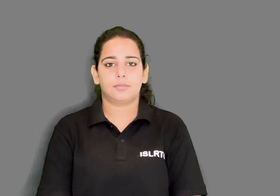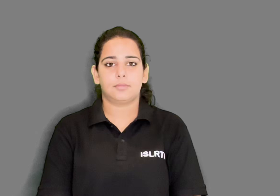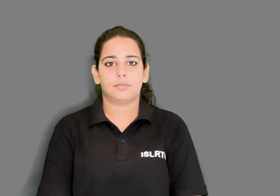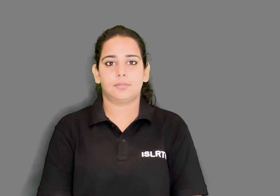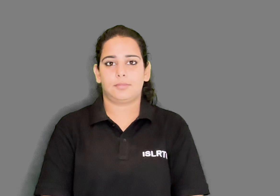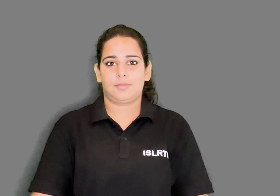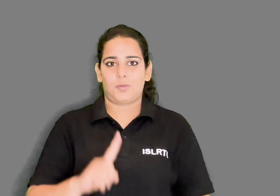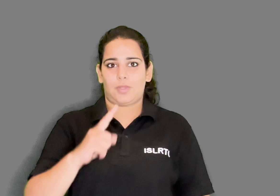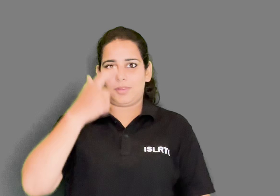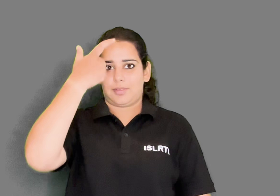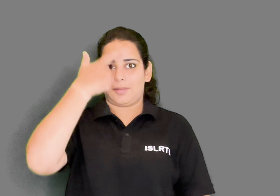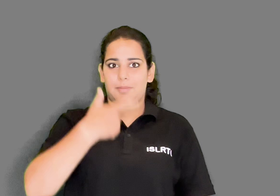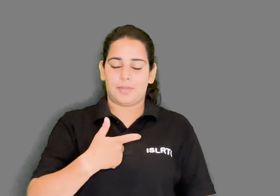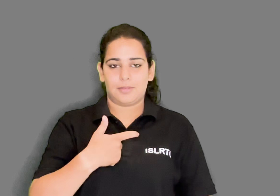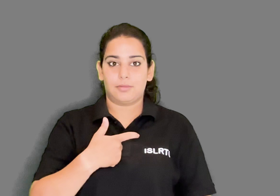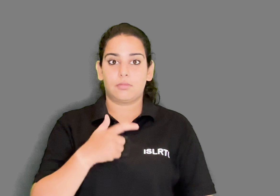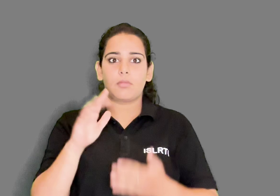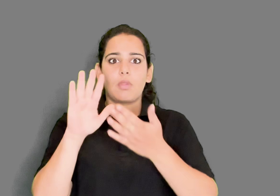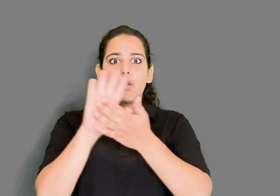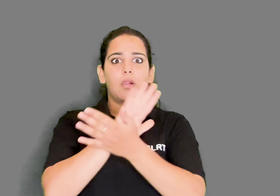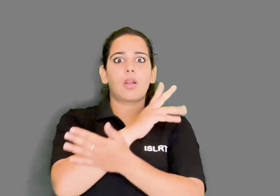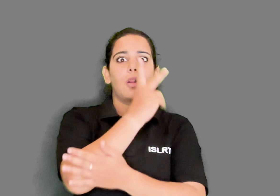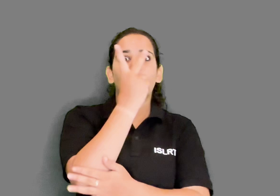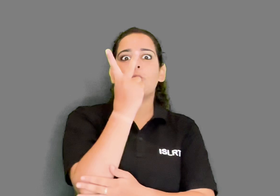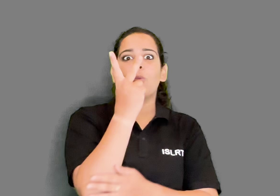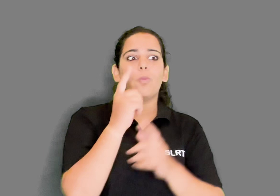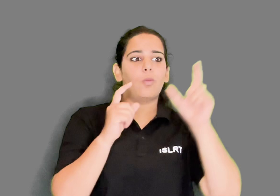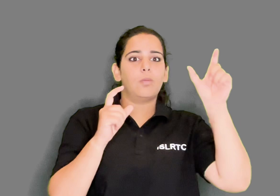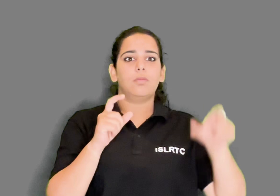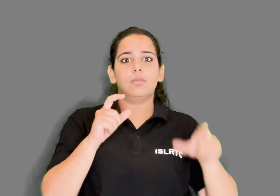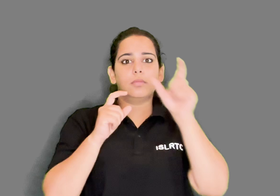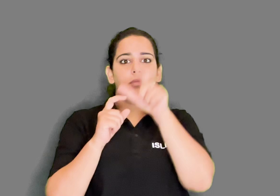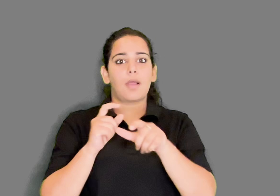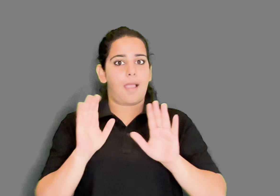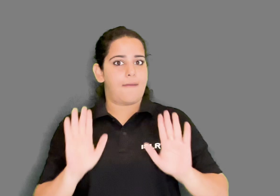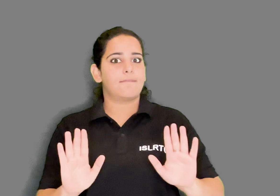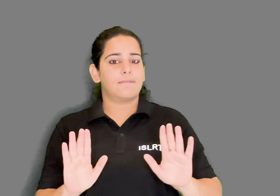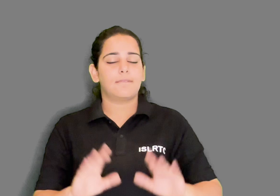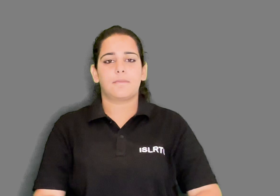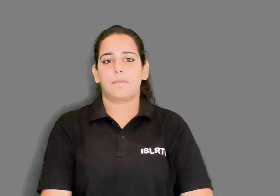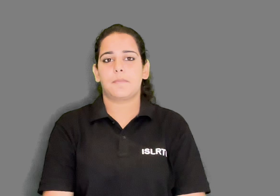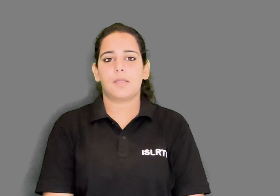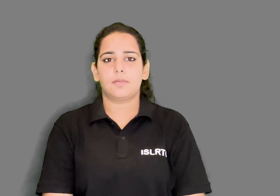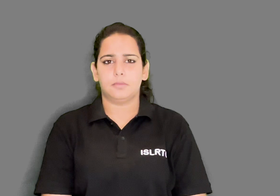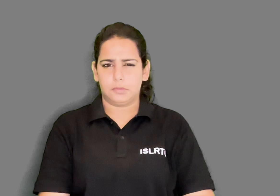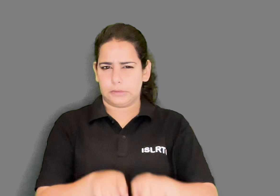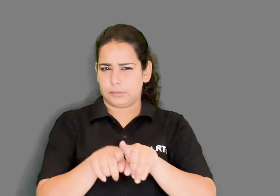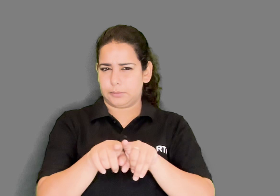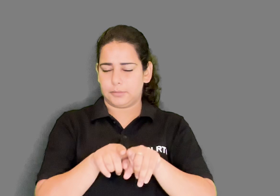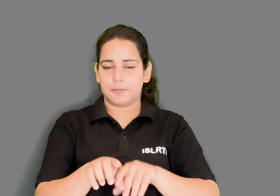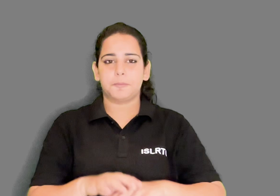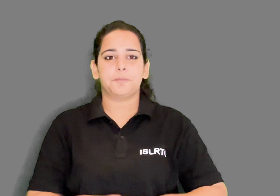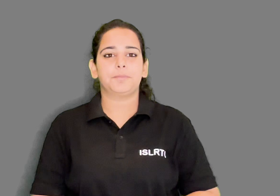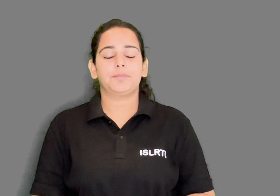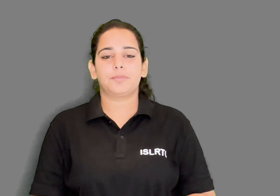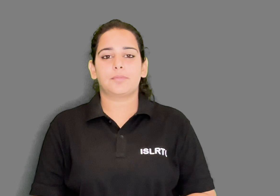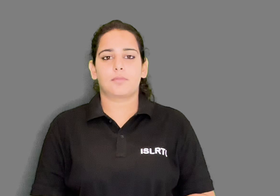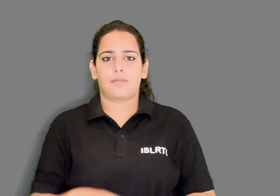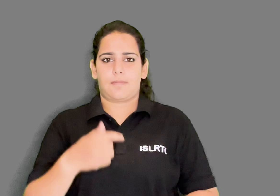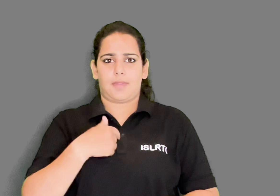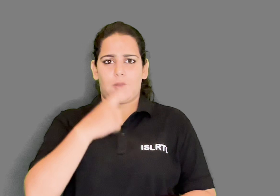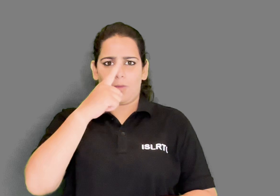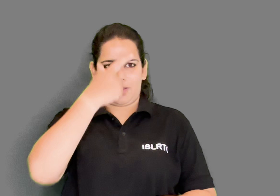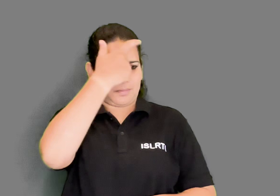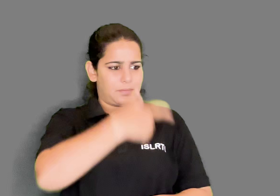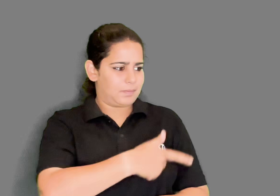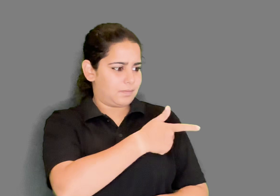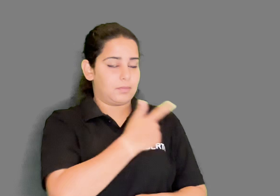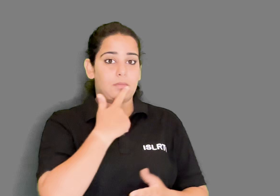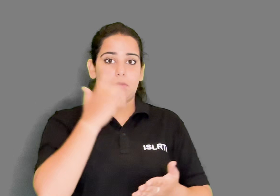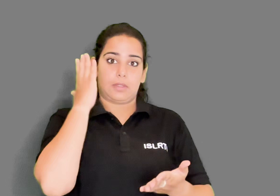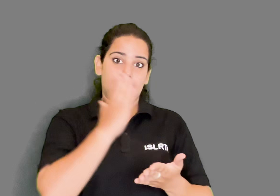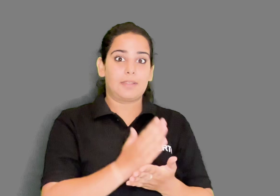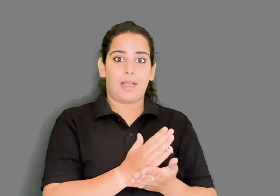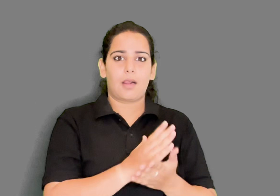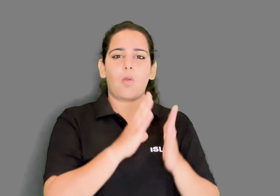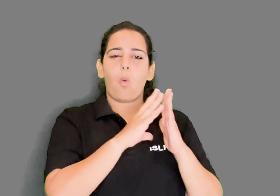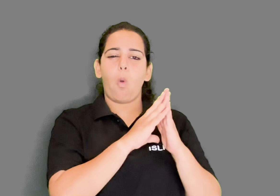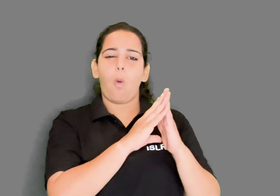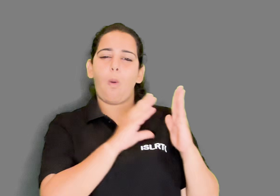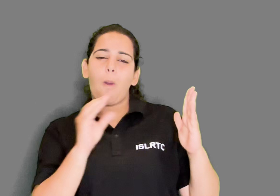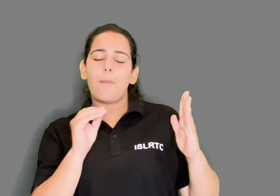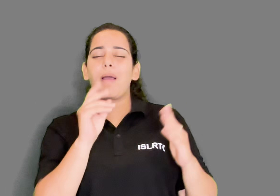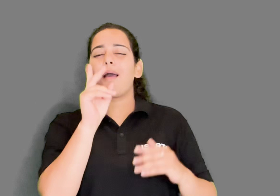Appear Coming to sight or become visible